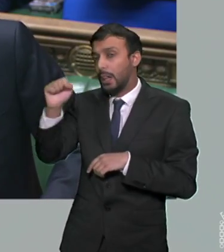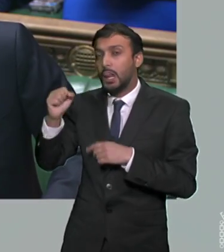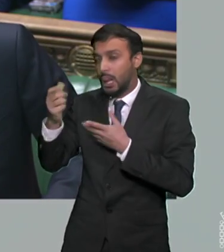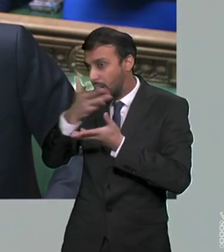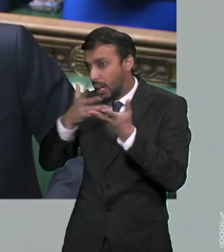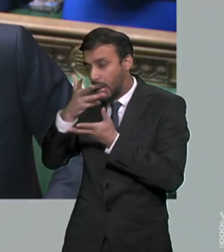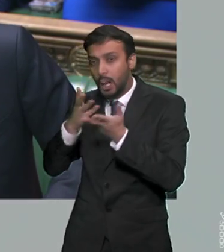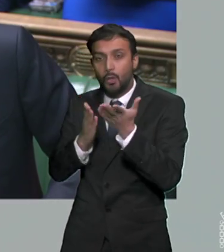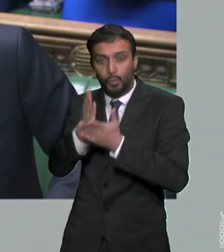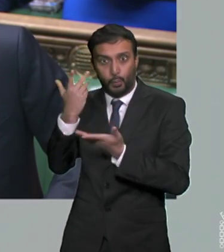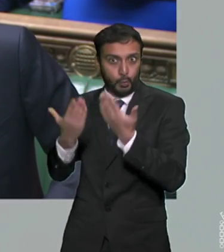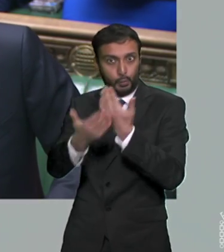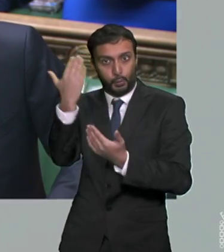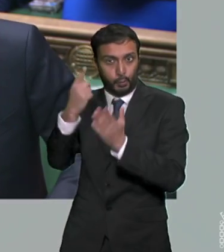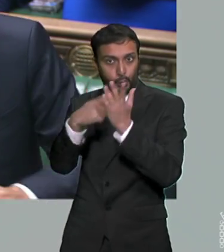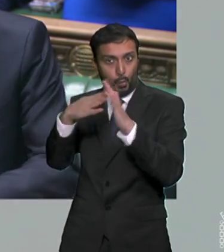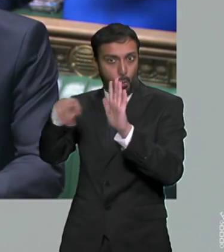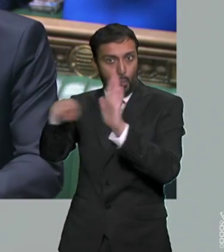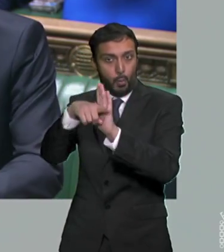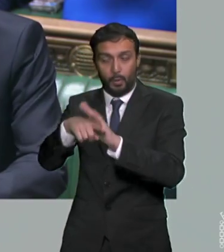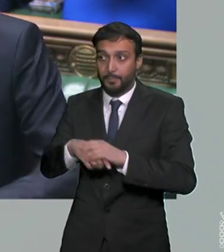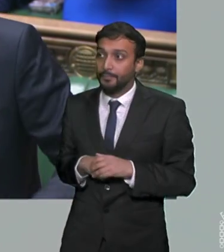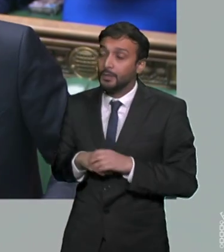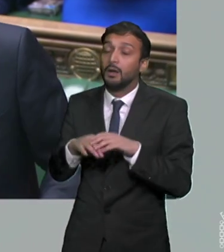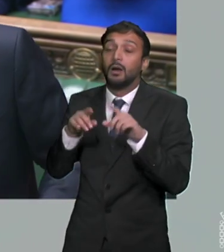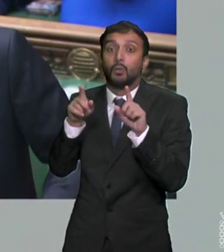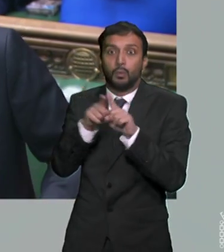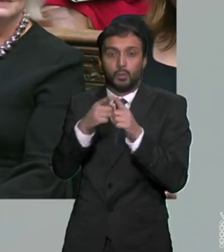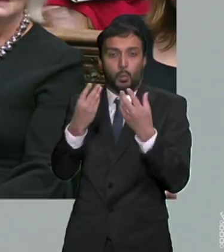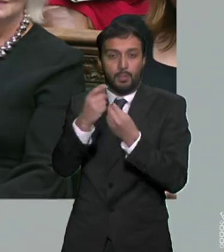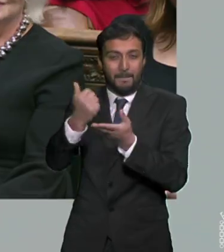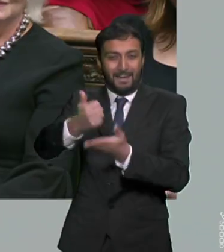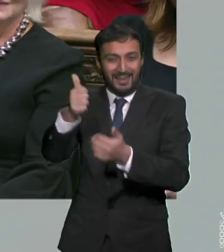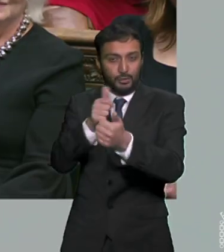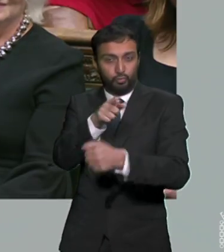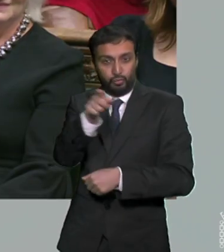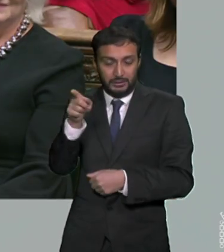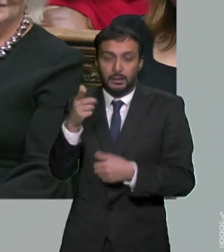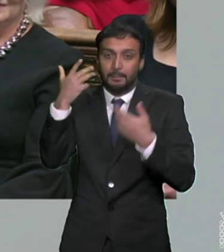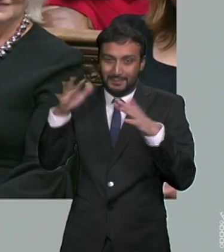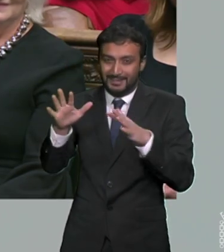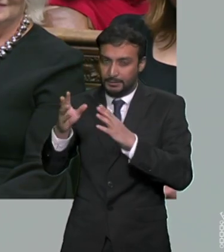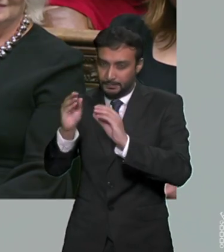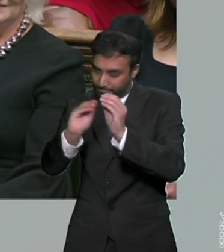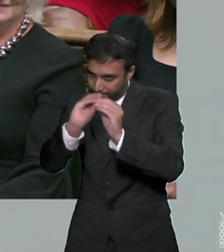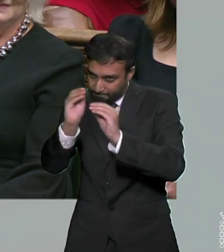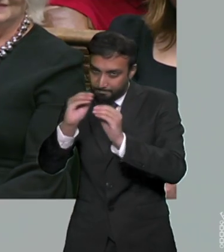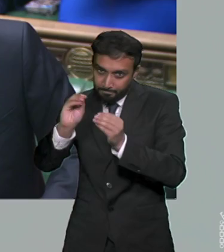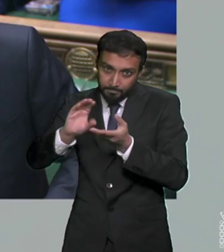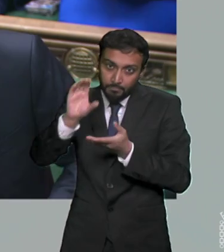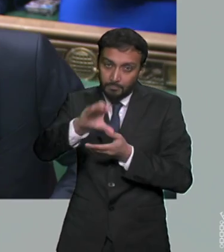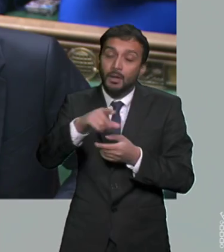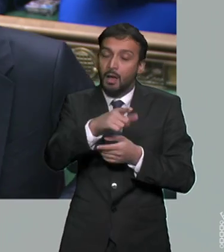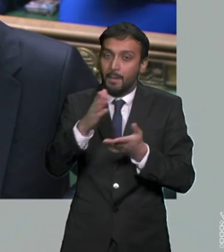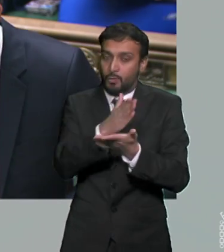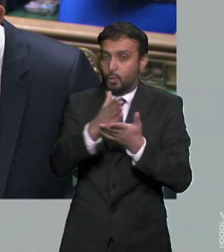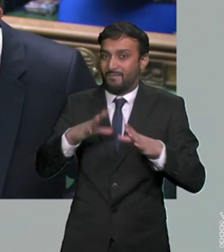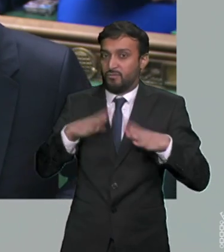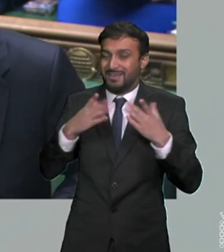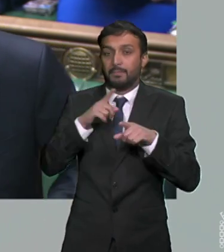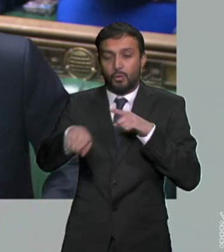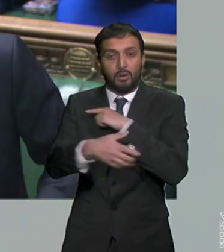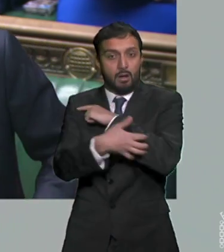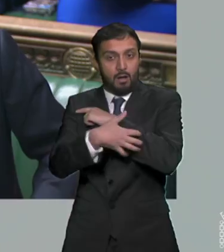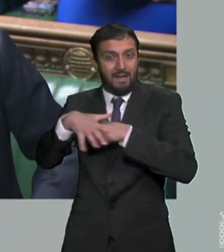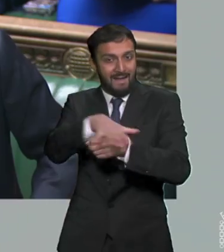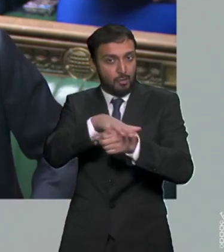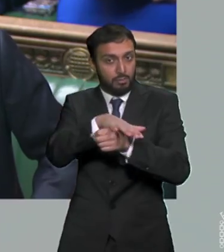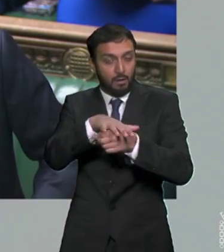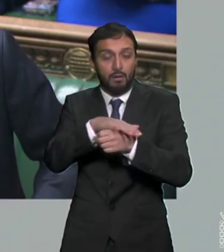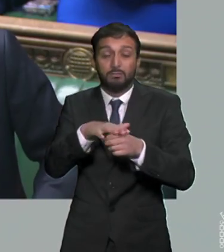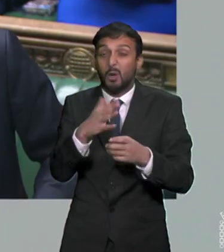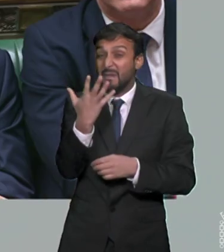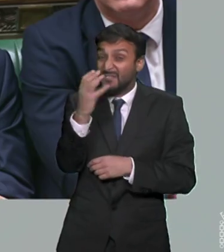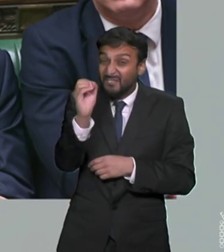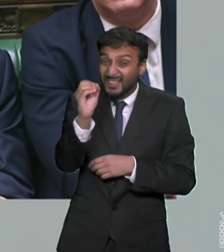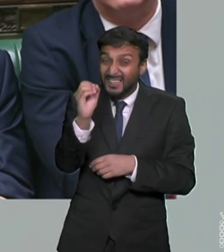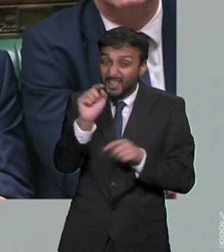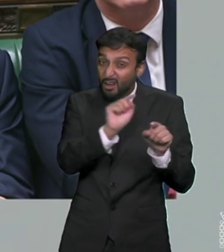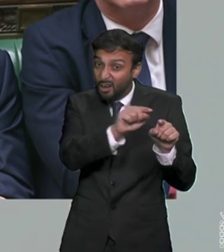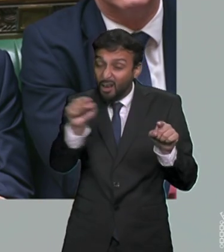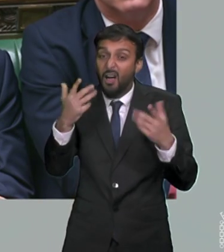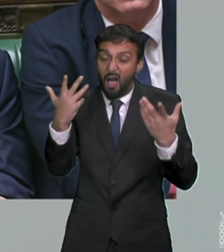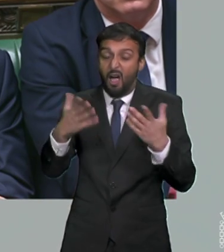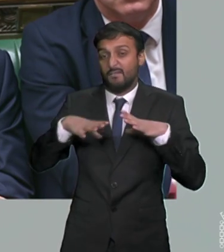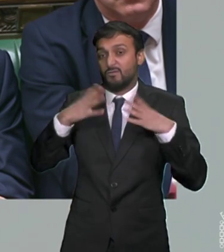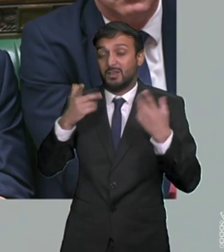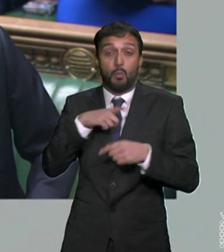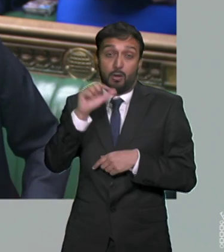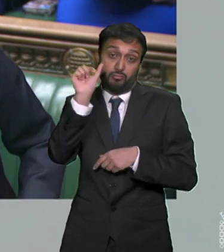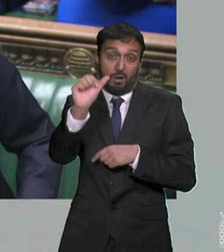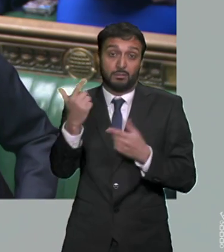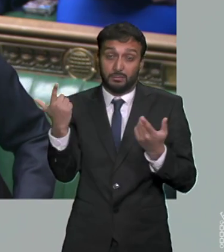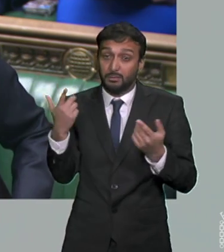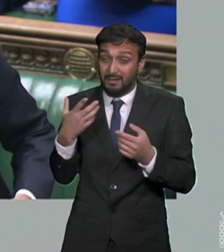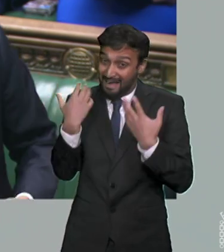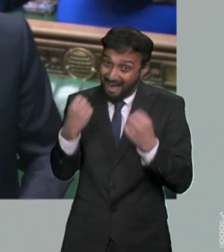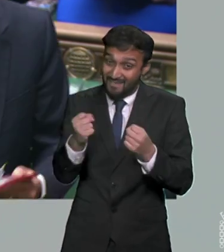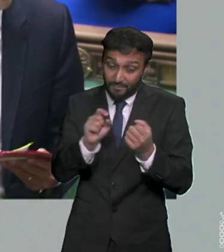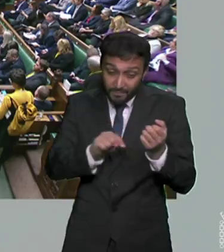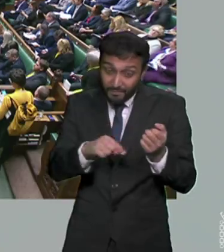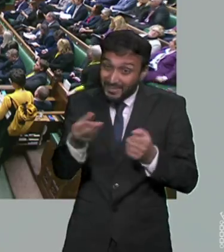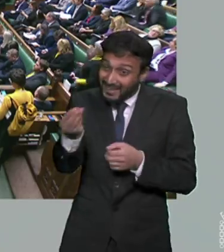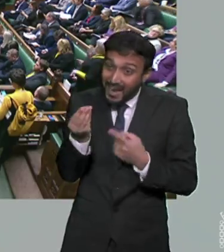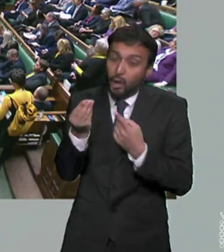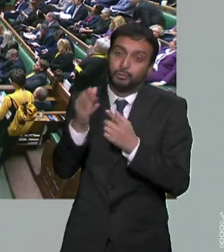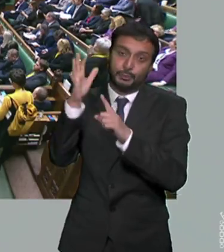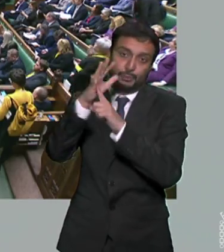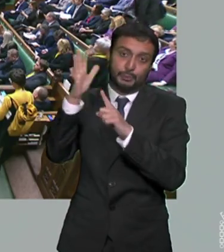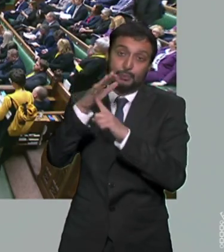I also am pleased that we have put in place initiatives with the industry to subsidise free-to-use ATMs in deprived areas, and that almost 50 communities are benefiting from our new shared cash facilities, because access to cash is important, and that is what our new Bill will deliver.